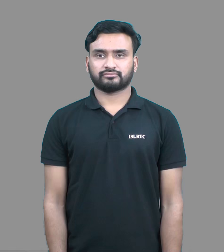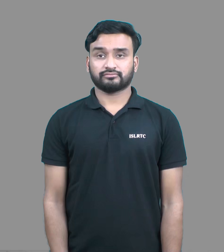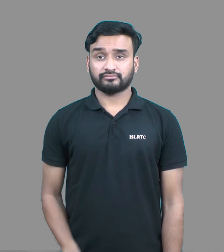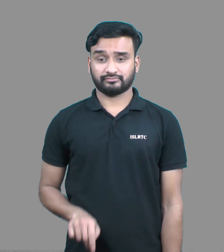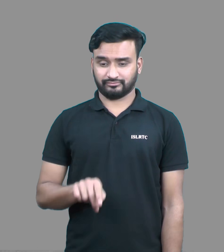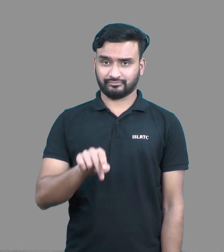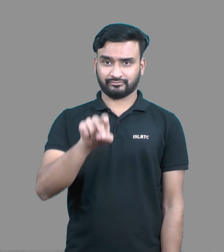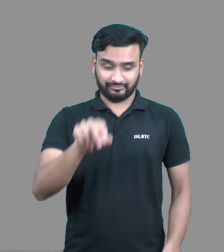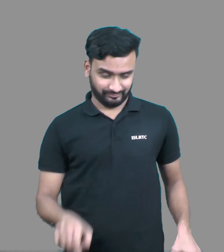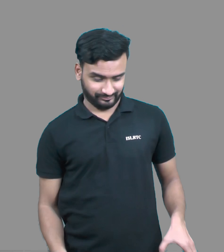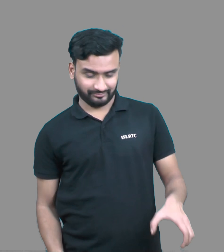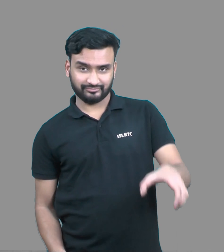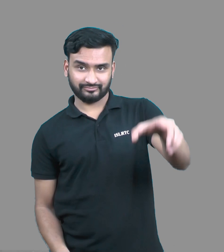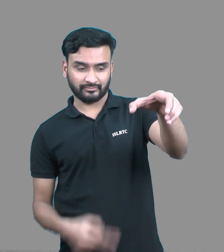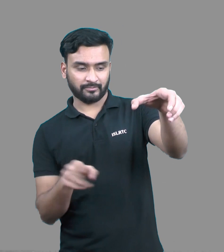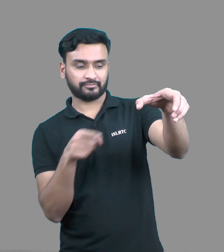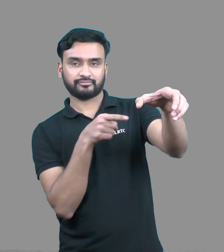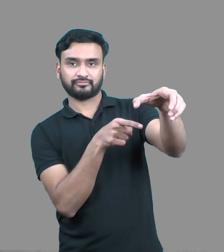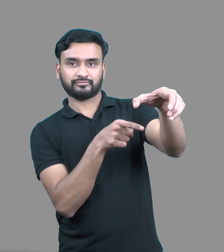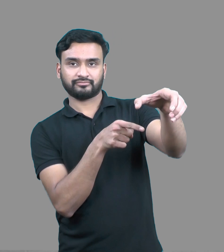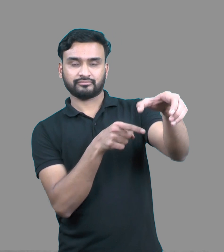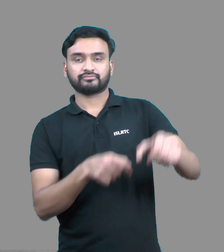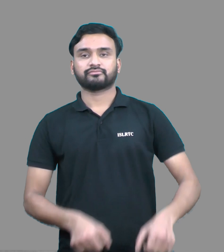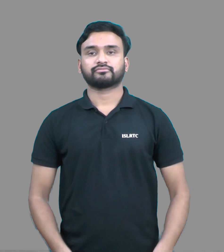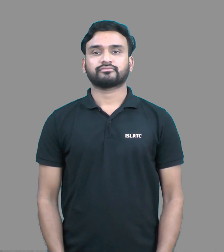Hand Rail